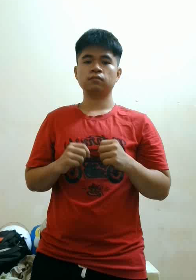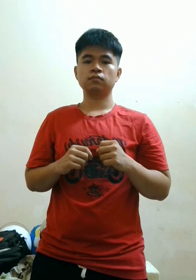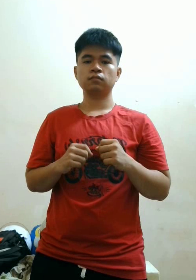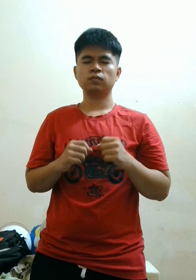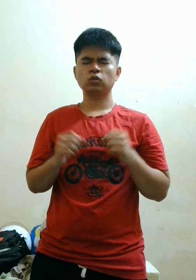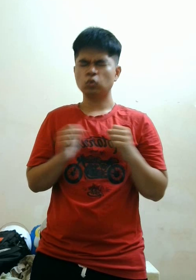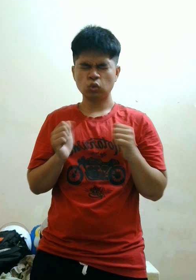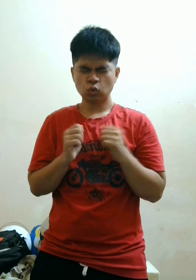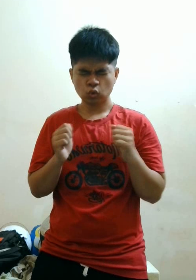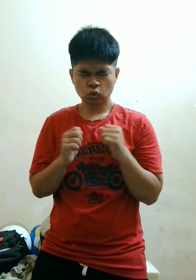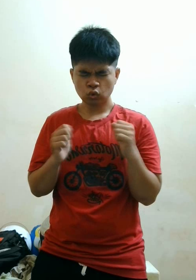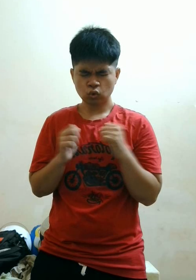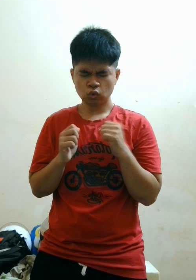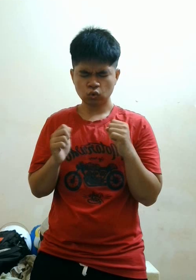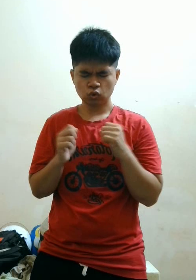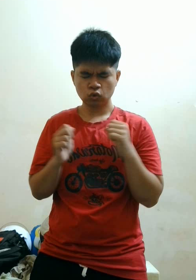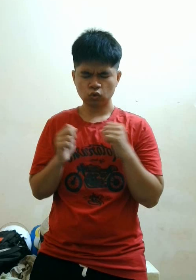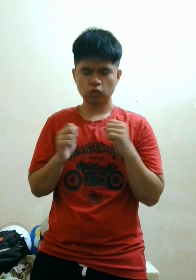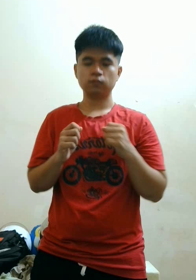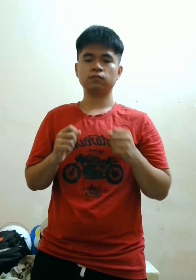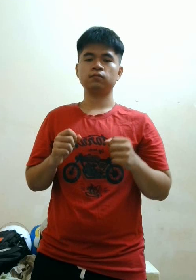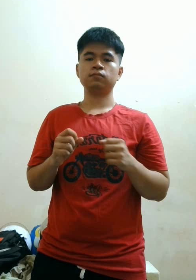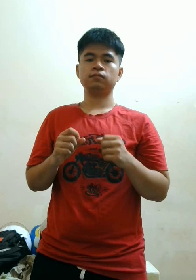lanh